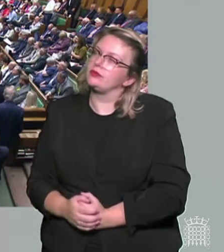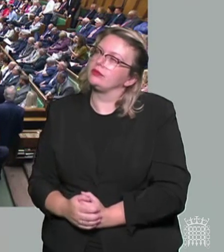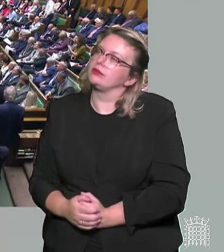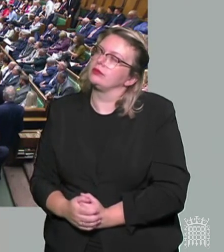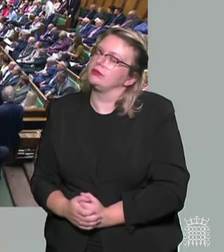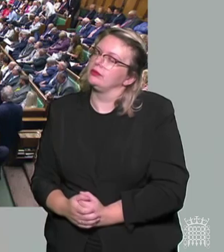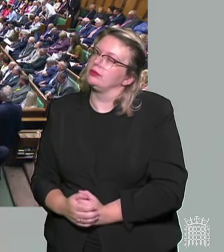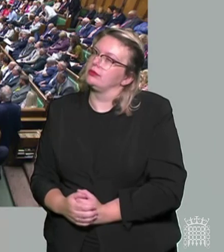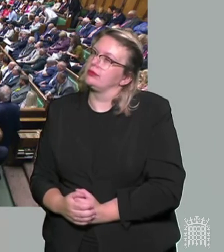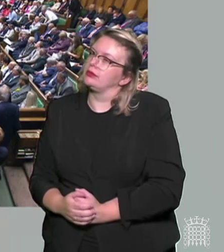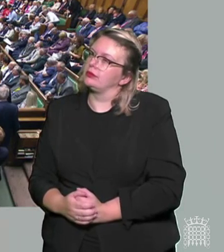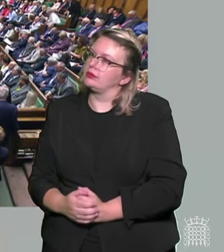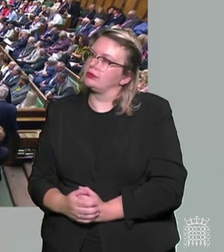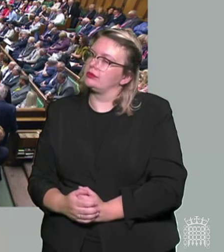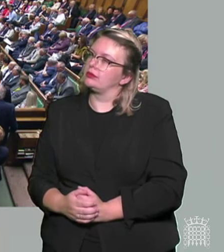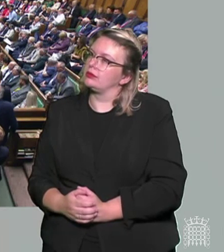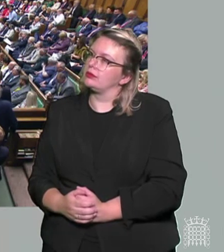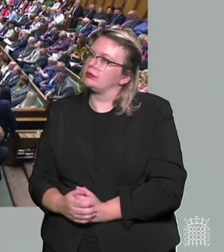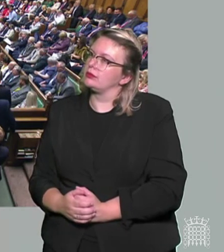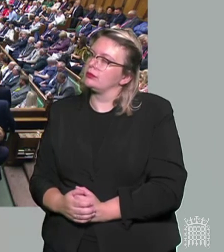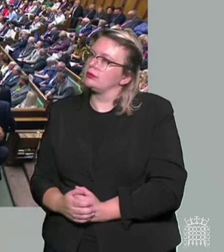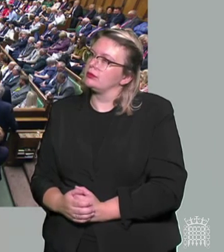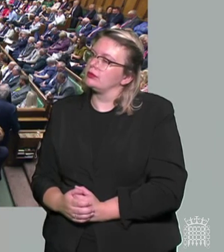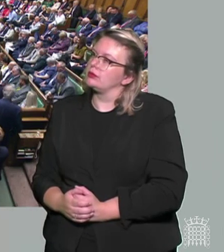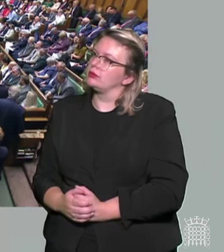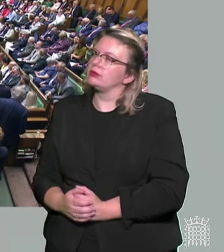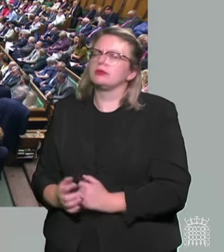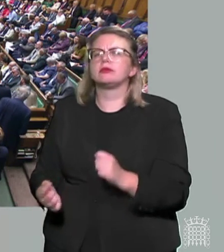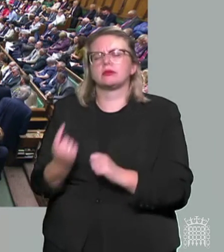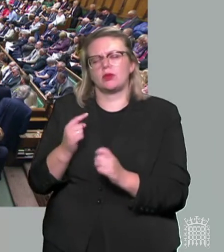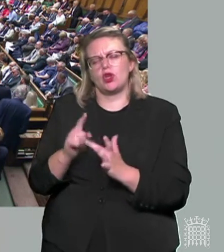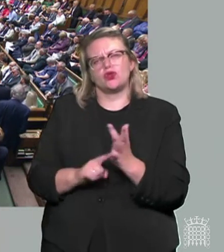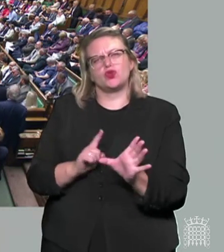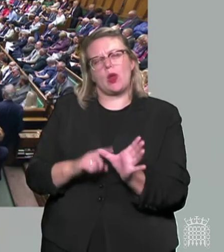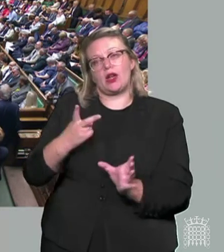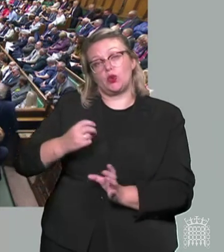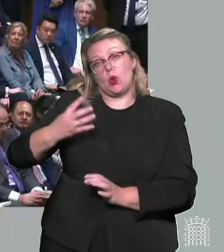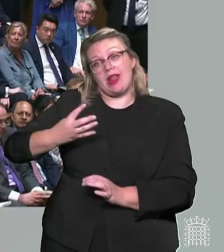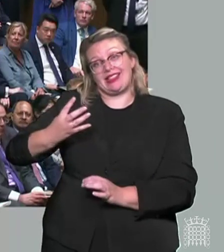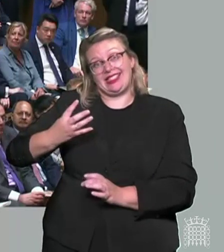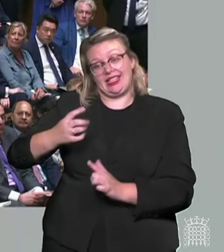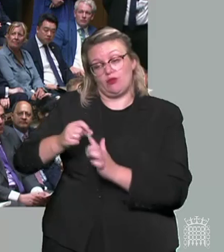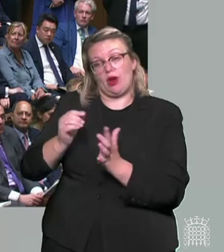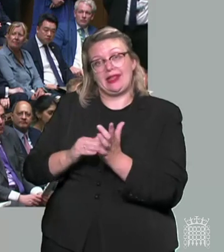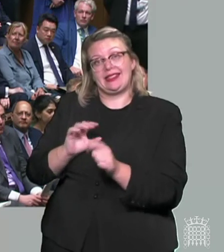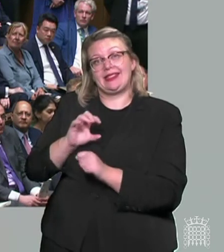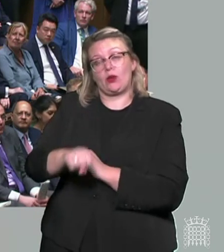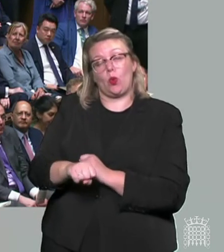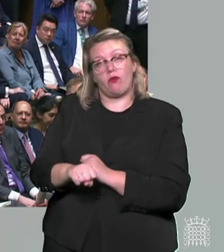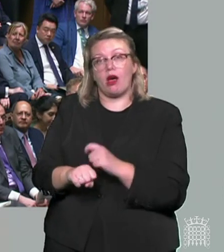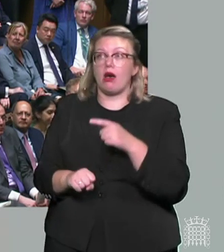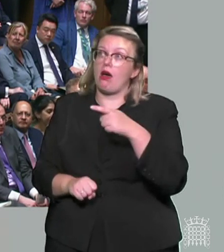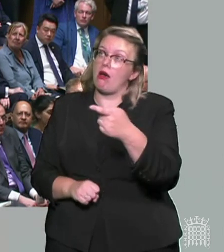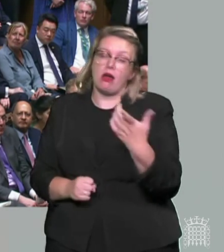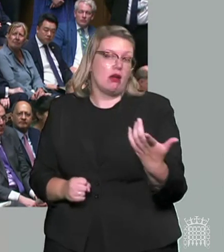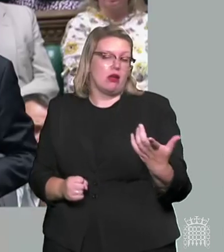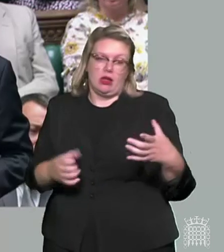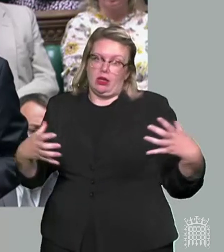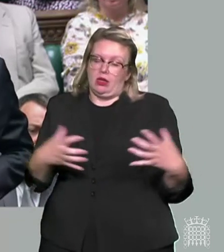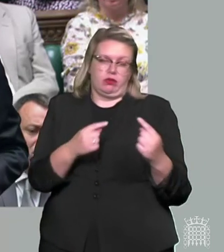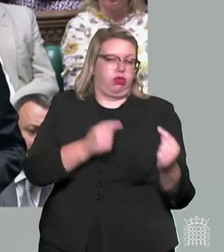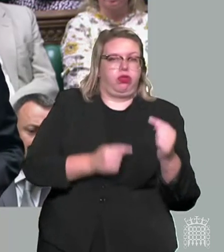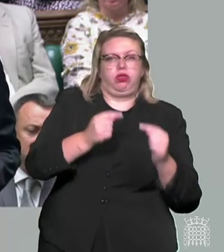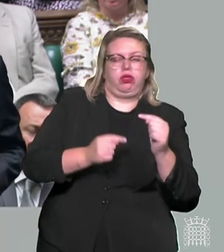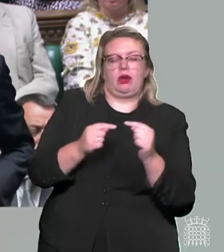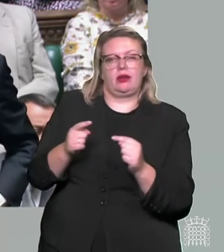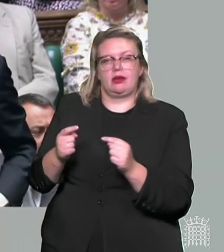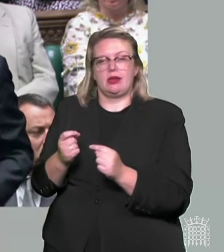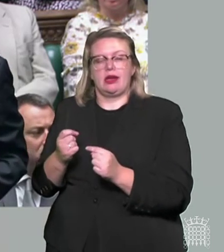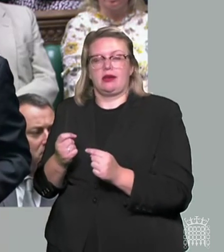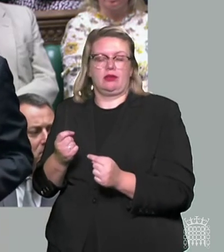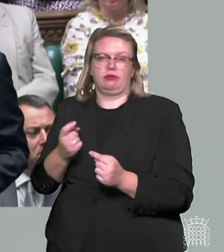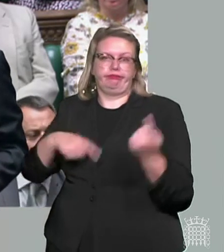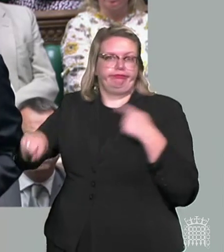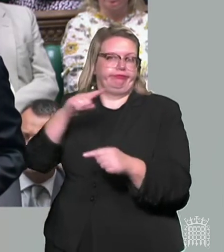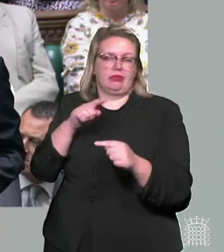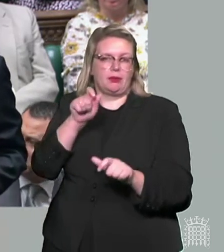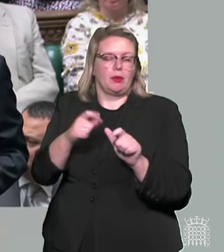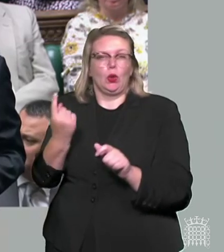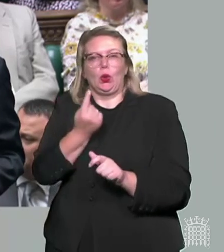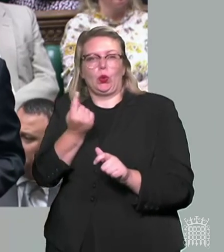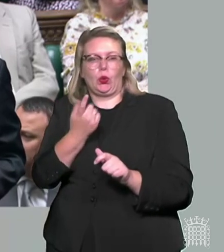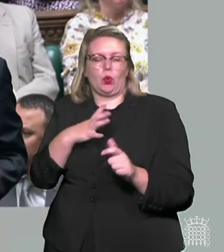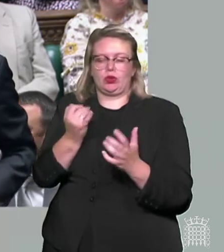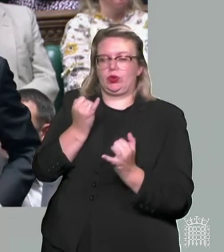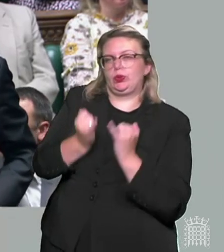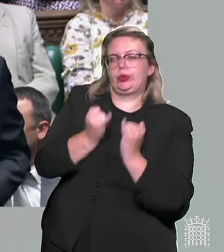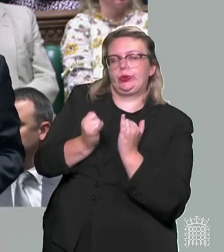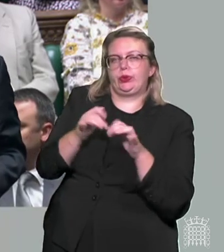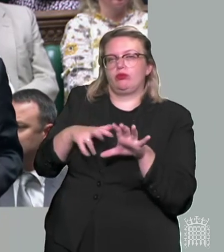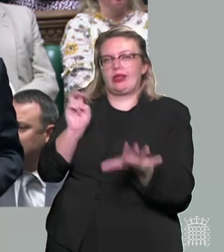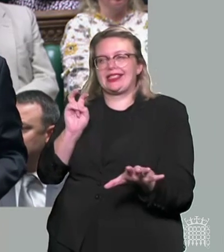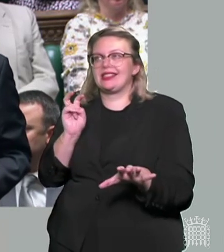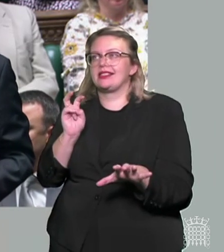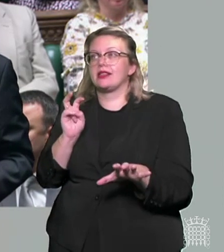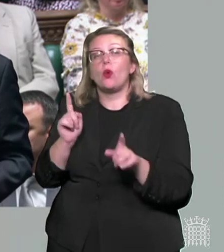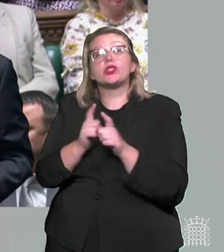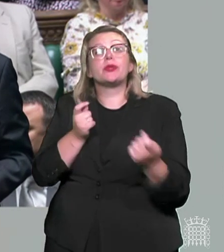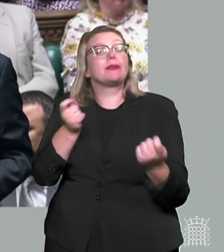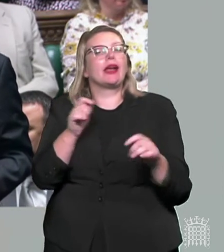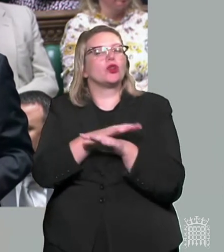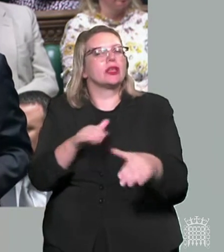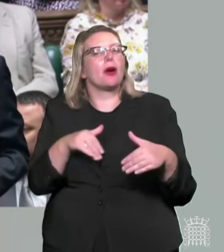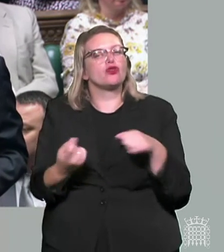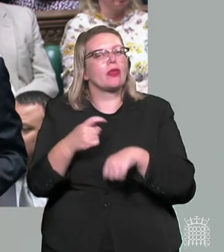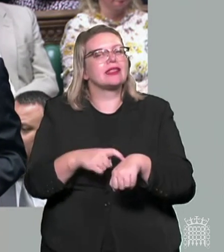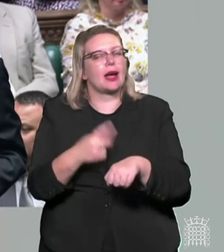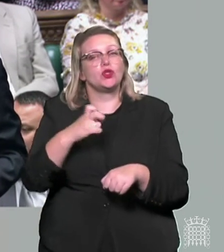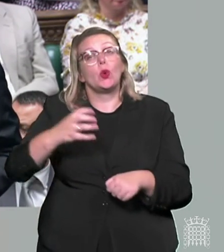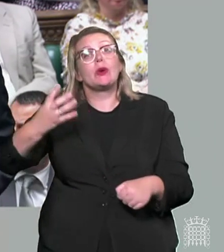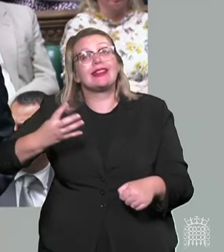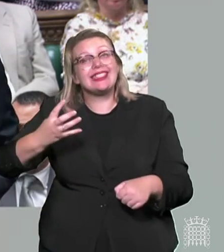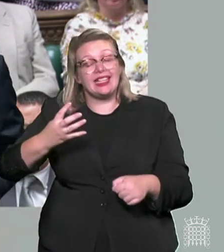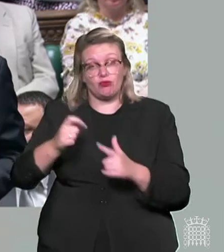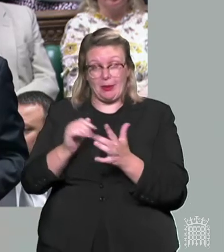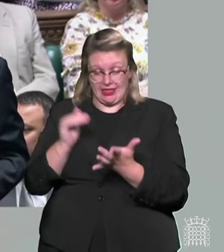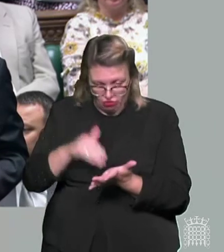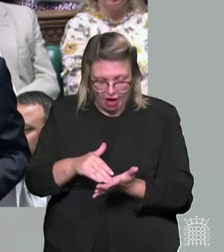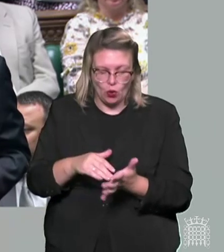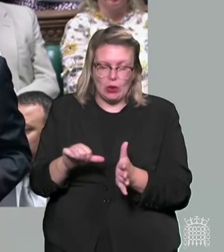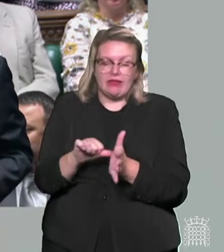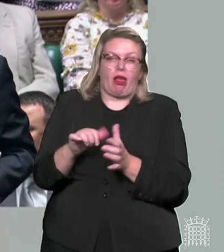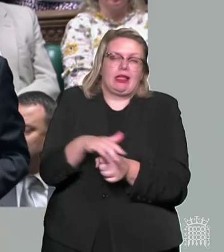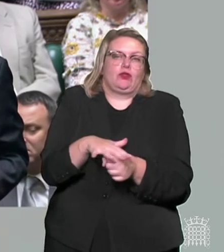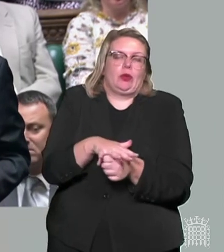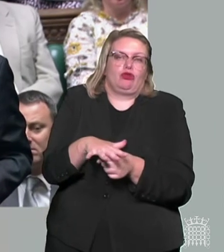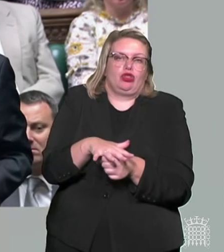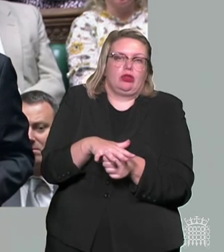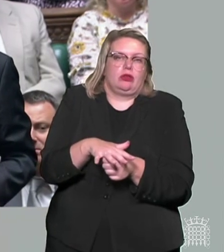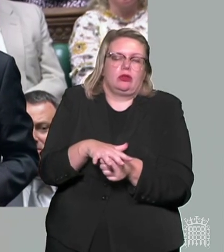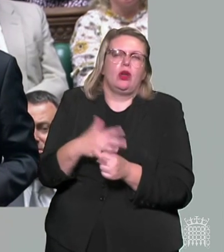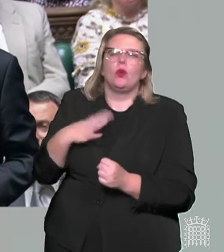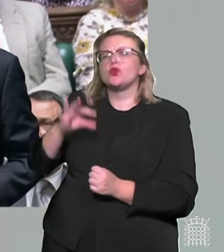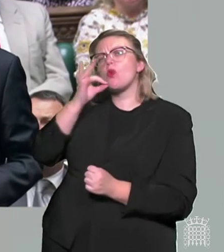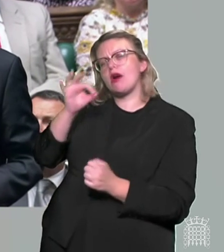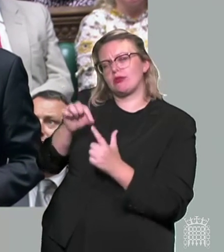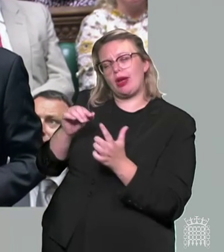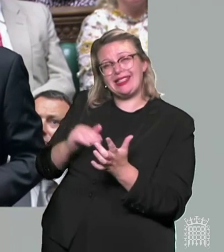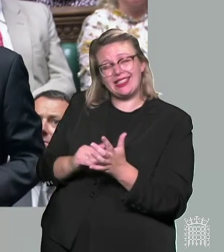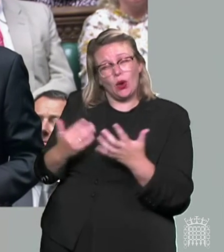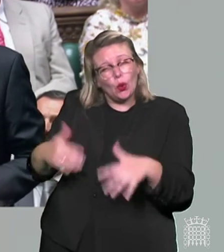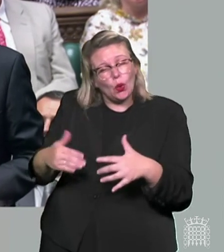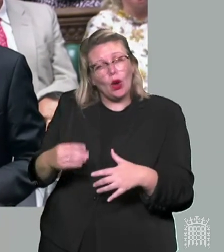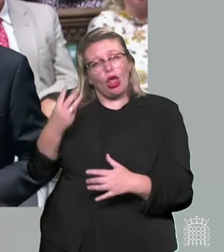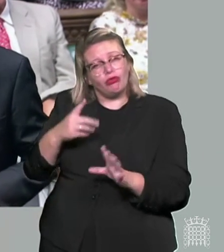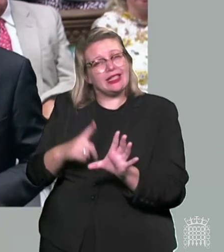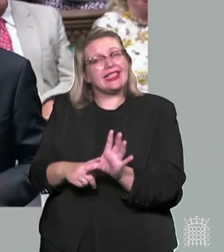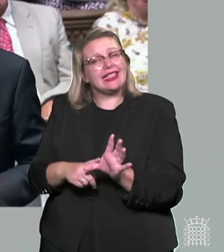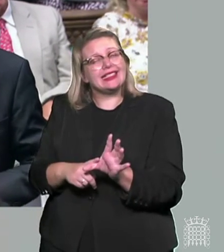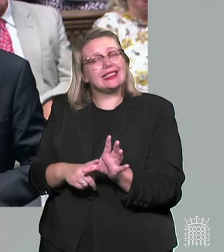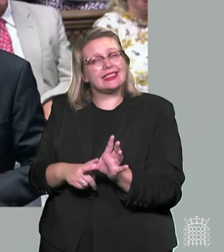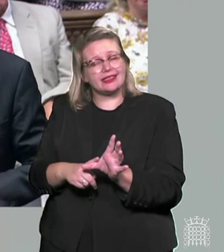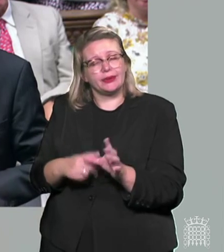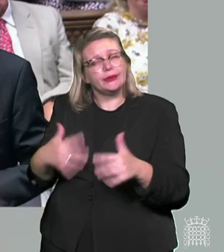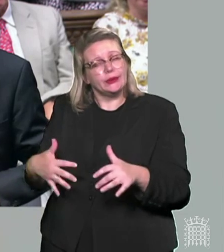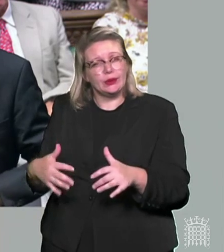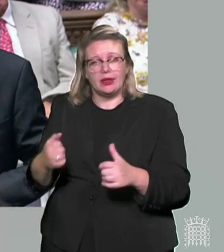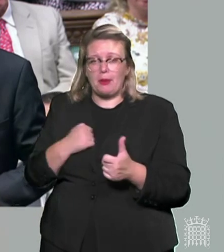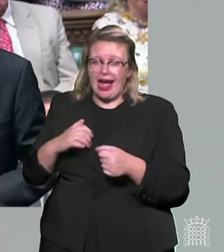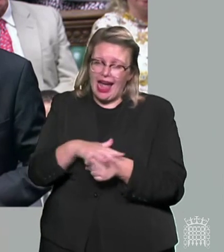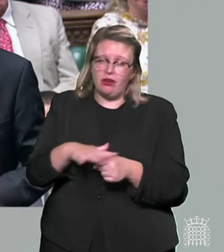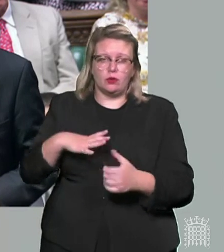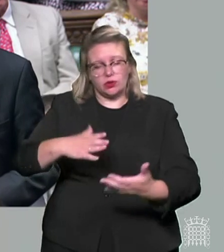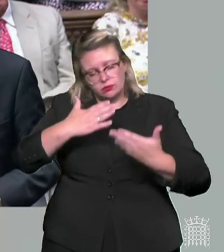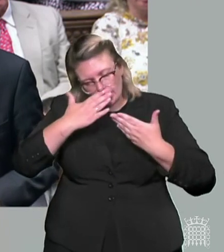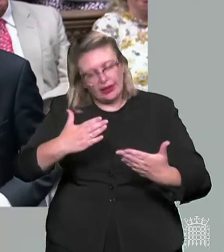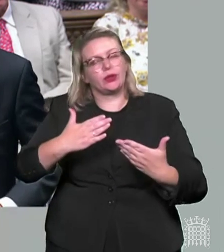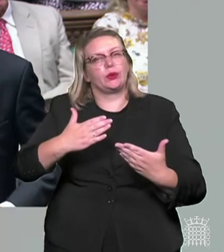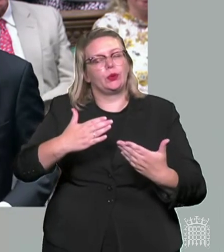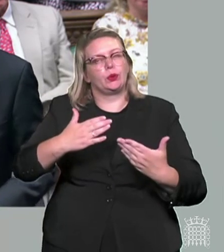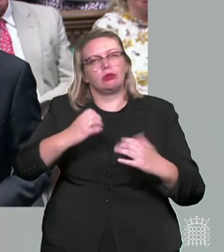In recalling the situation that the Prime Minister inherited in July 2019, of a Parliament with a majority determined to frustrate the result of the 2016 referendum, led by a Speaker who was just slightly partial—the seemingly impossible situation he found—does my right honourable Friend understand that he has the gratitude of my constituents, who can identify the wood from